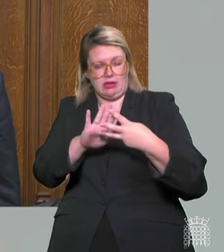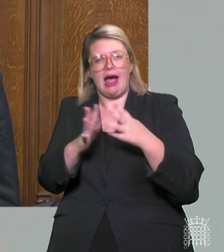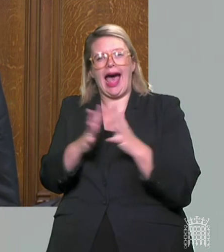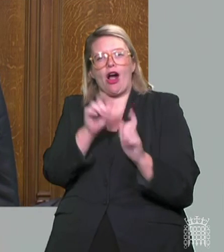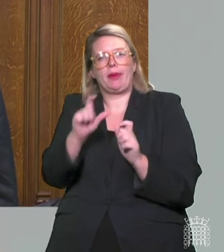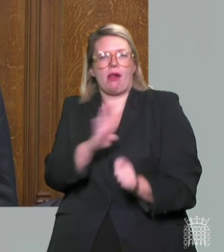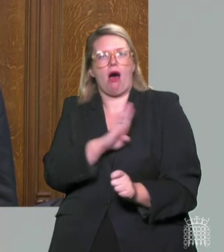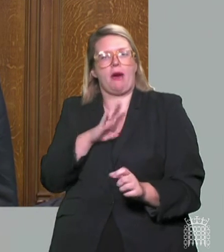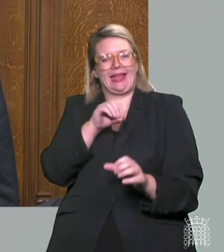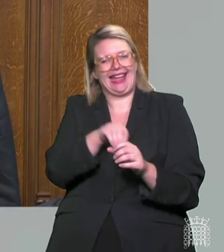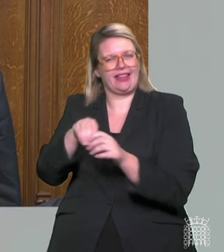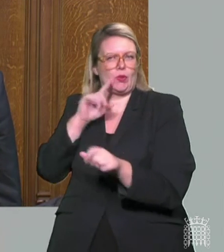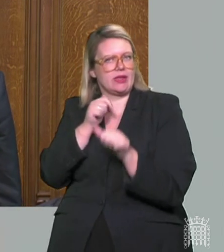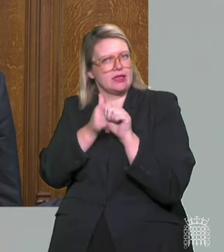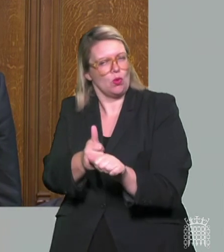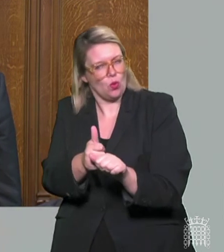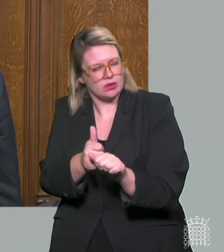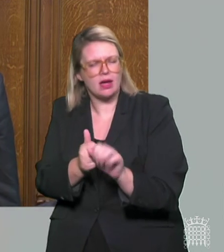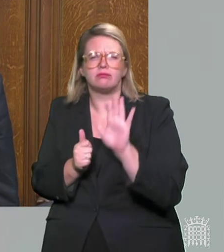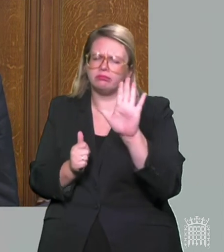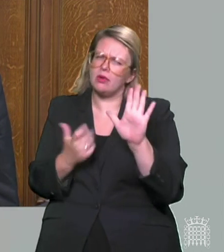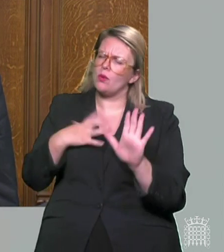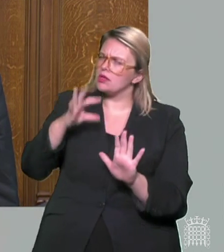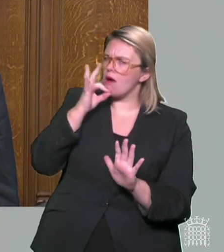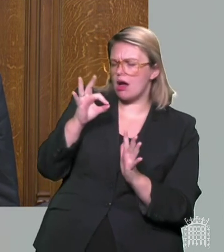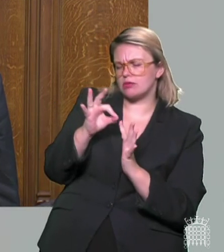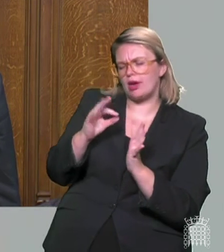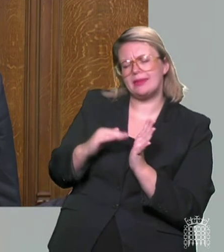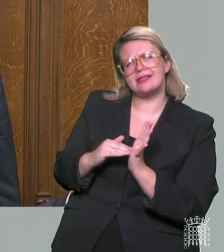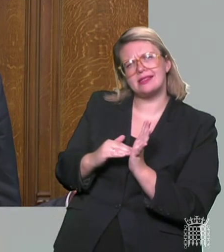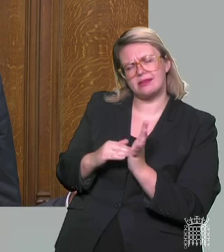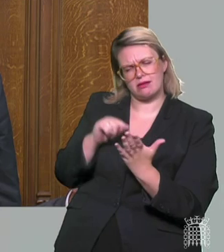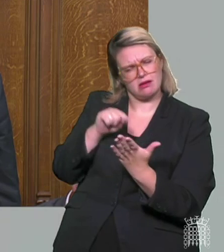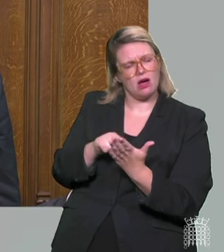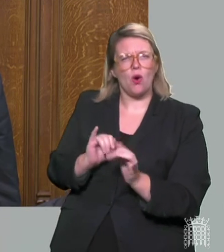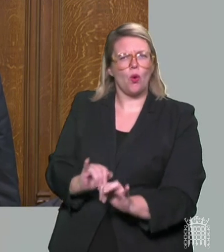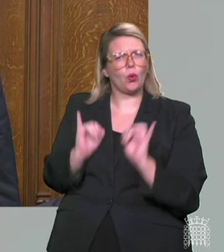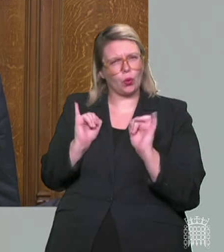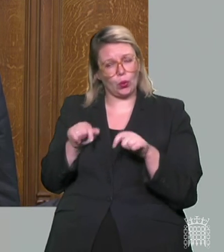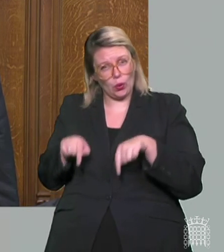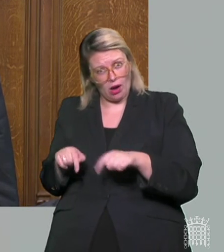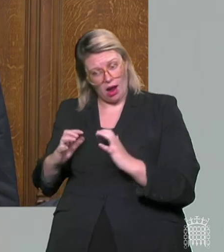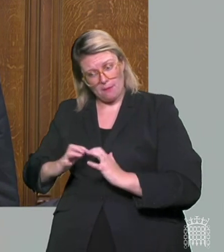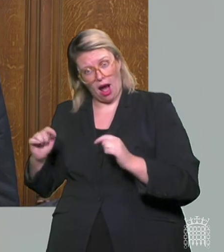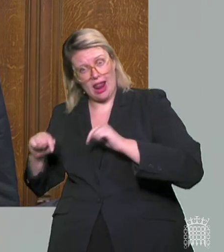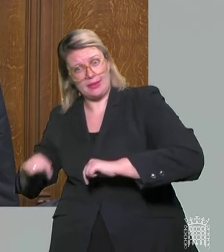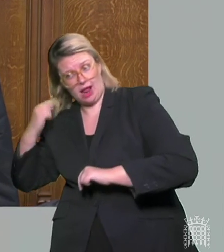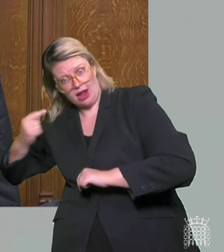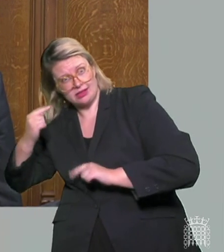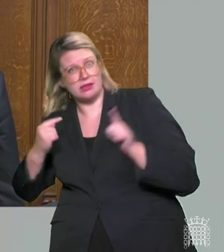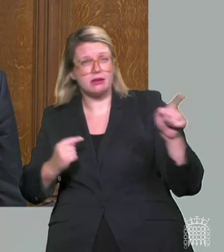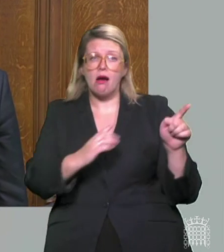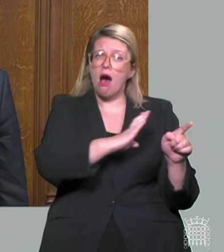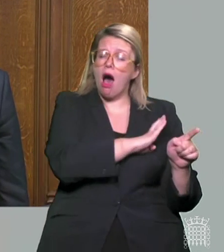Does the Prime Minister agree that we can never again allow such a gulf to open up between this place and those who serve?